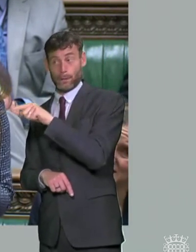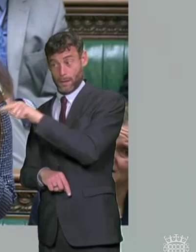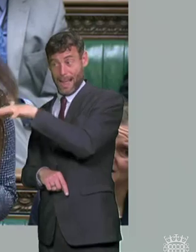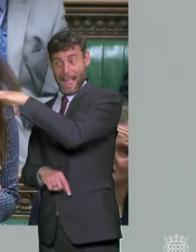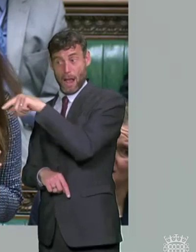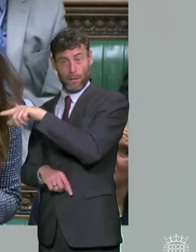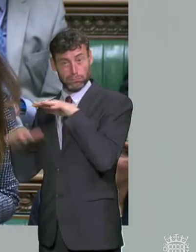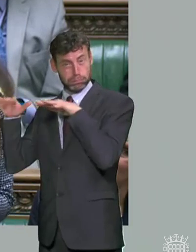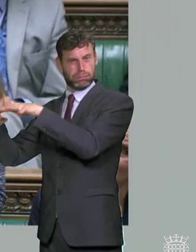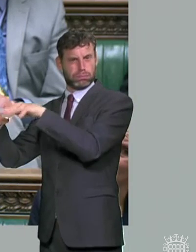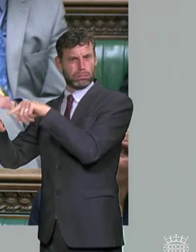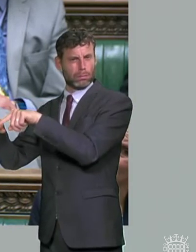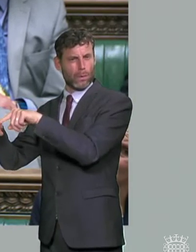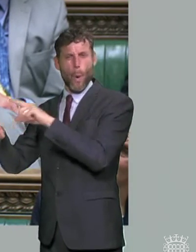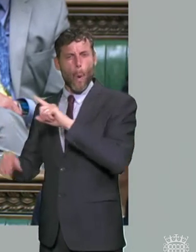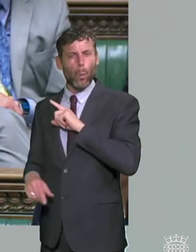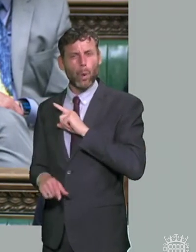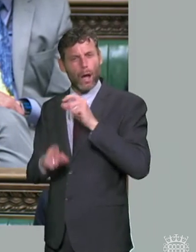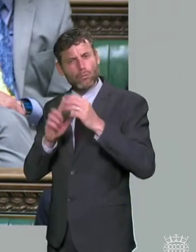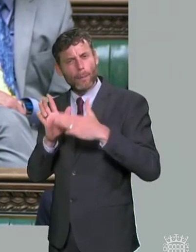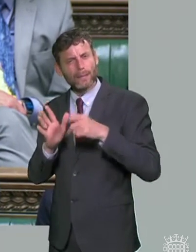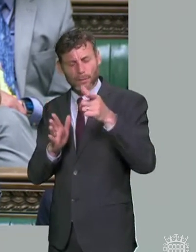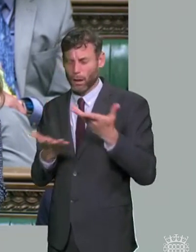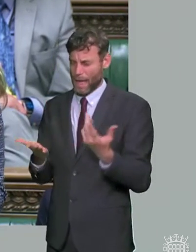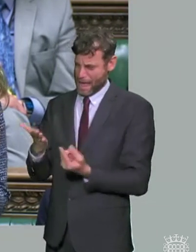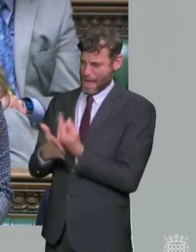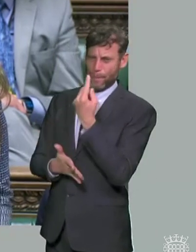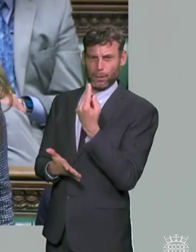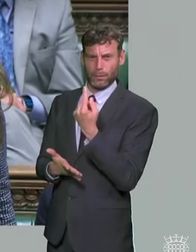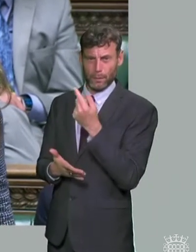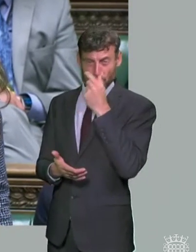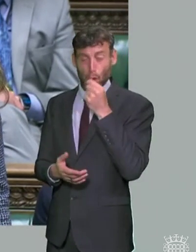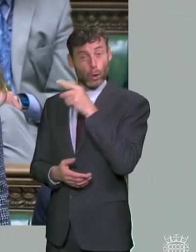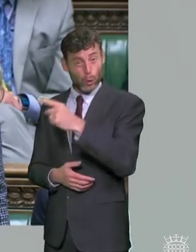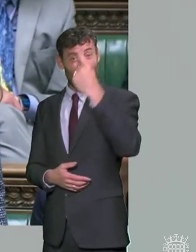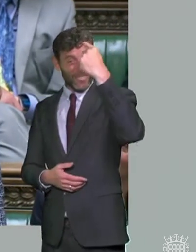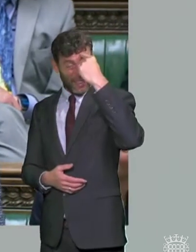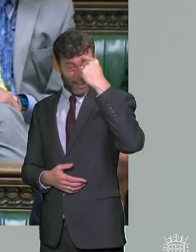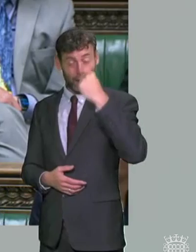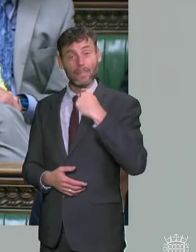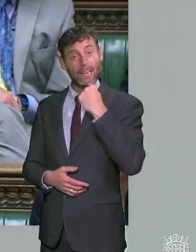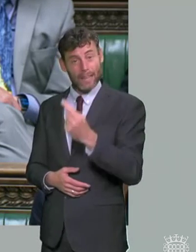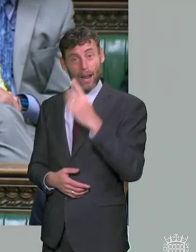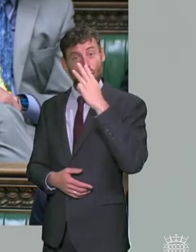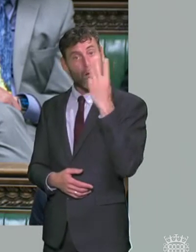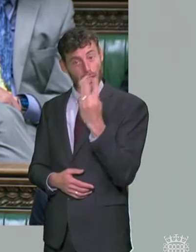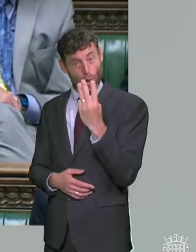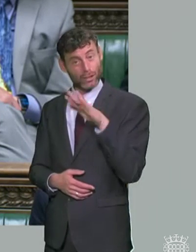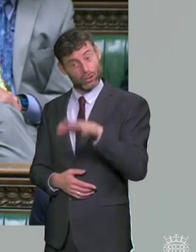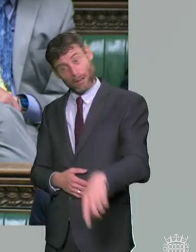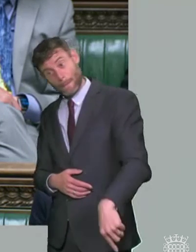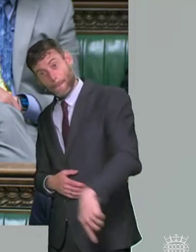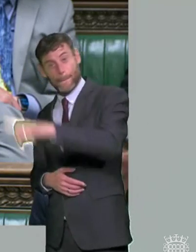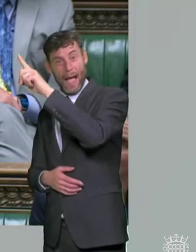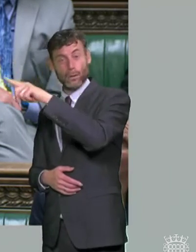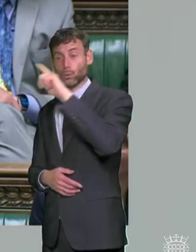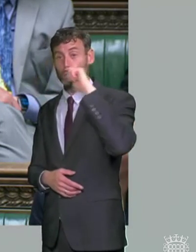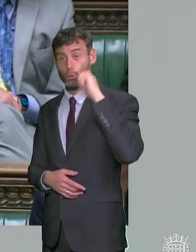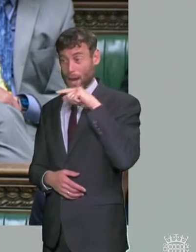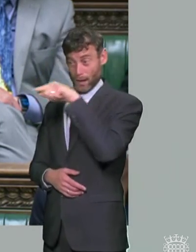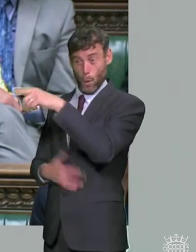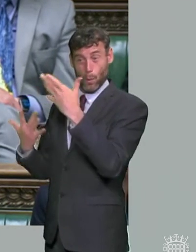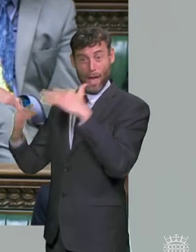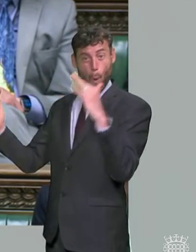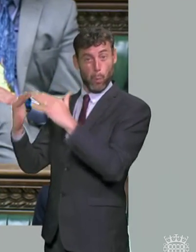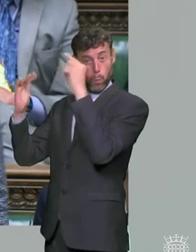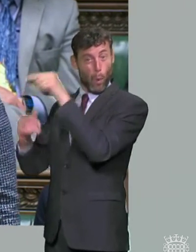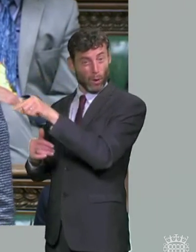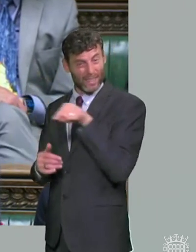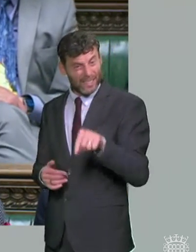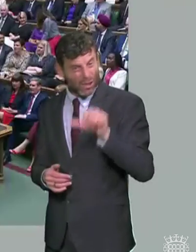Will the Prime Minister tell me, hand on heart: does he think sending vulnerable children back to a war zone is the right policy?